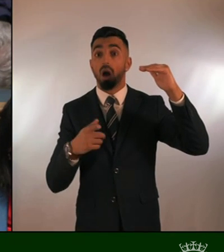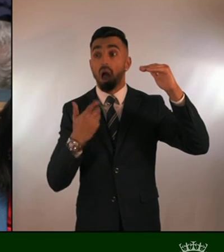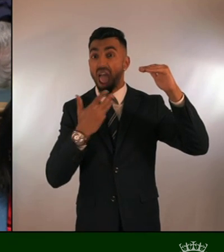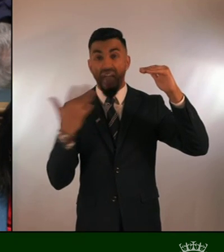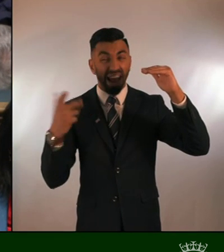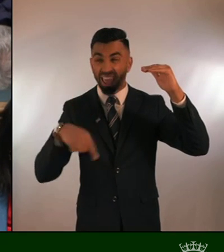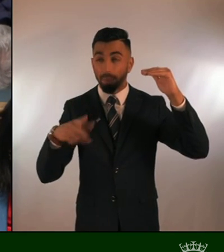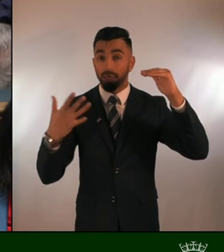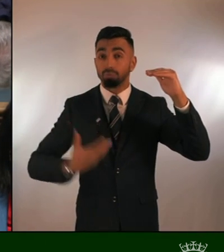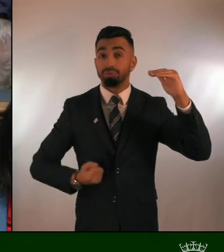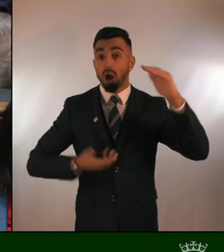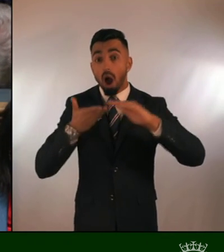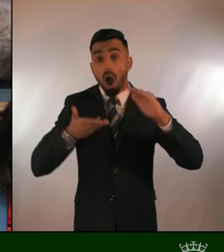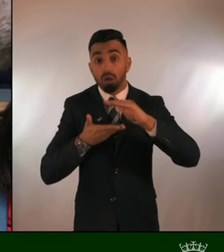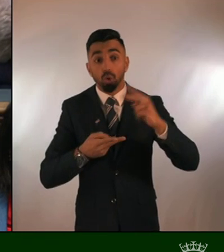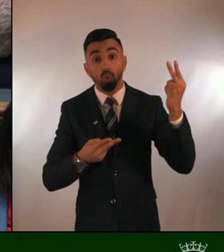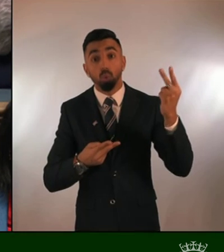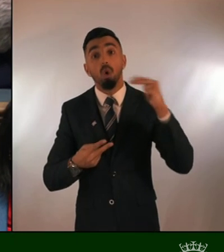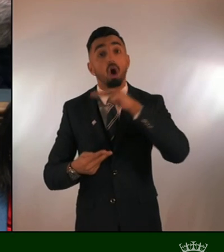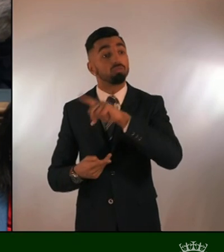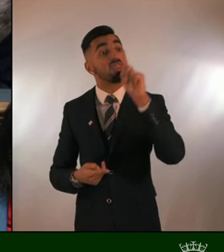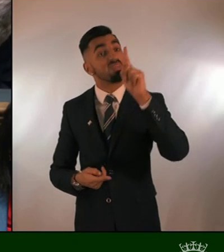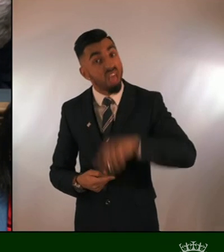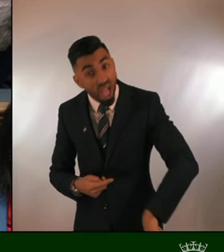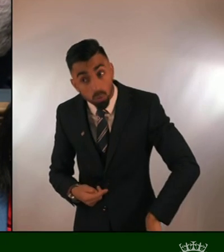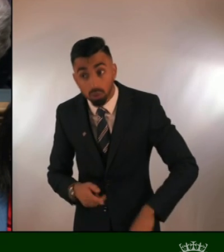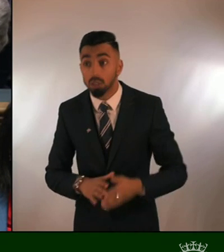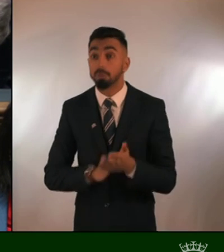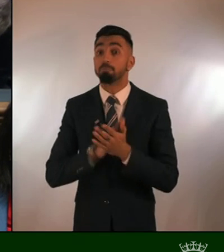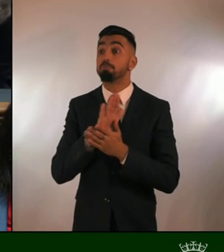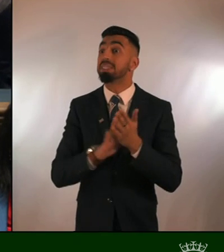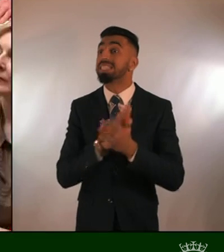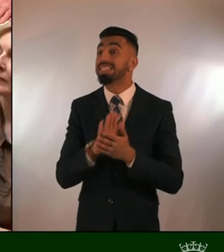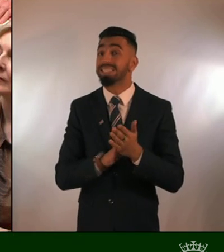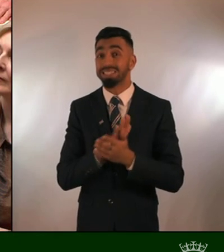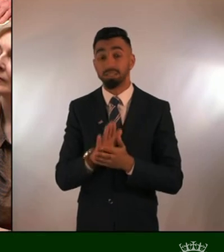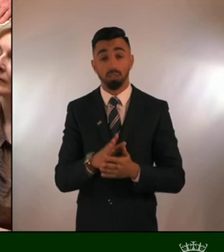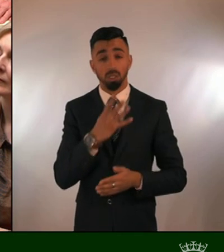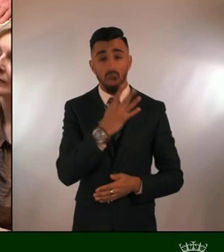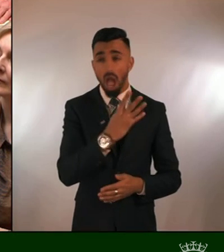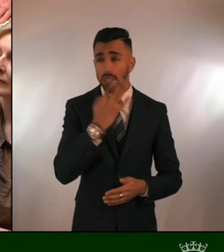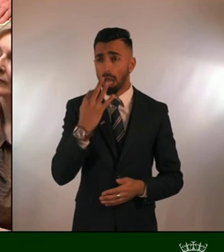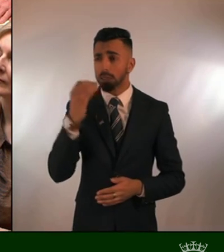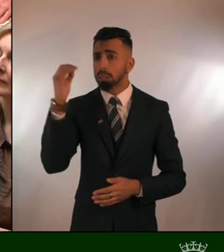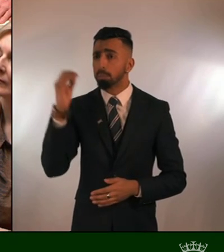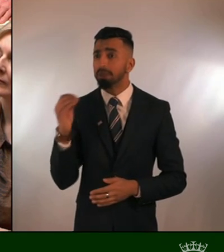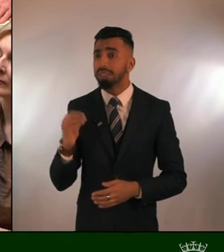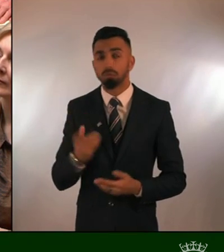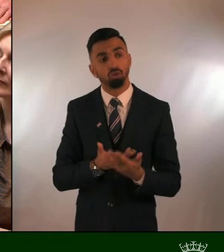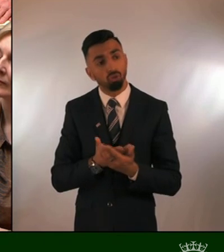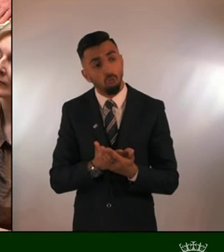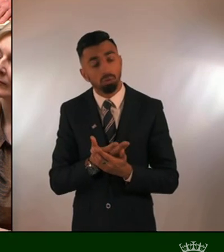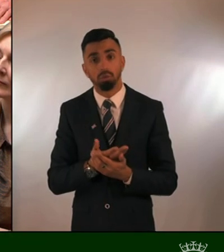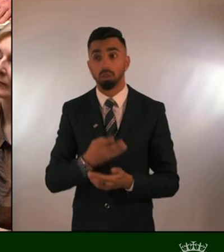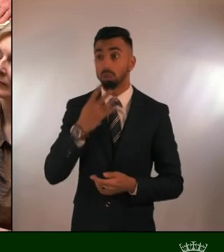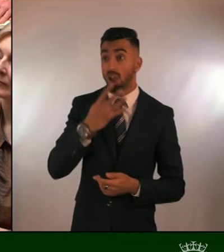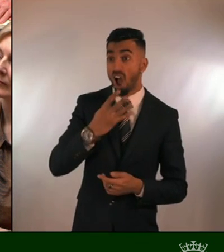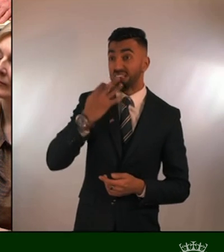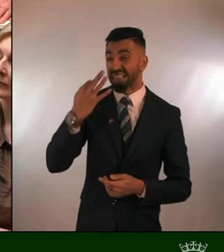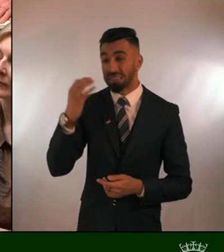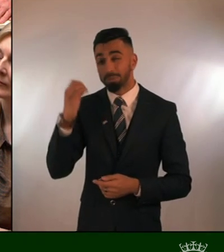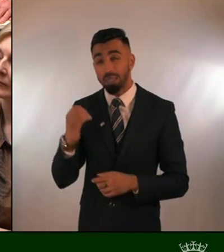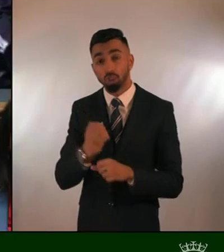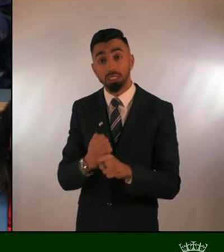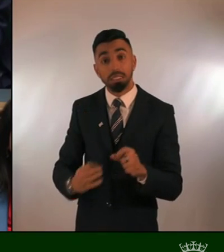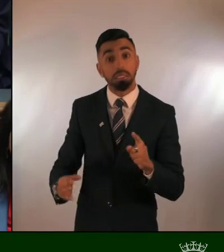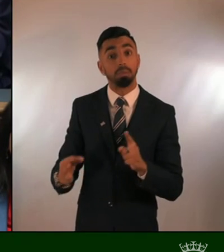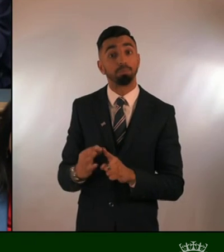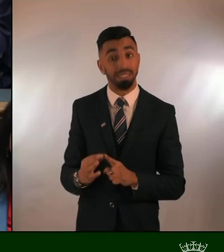Based on their vital work for the NHS, that will take around 98% of consultants and 96% of GPs out of the taper altogether.